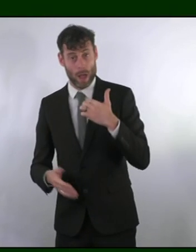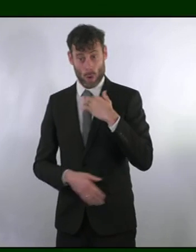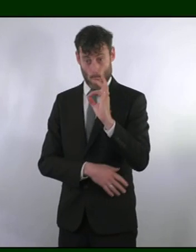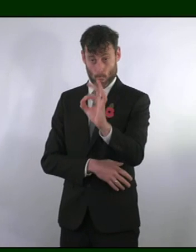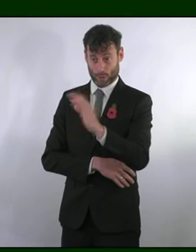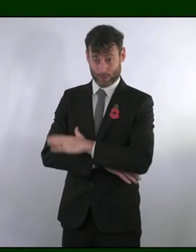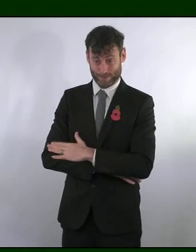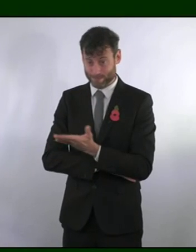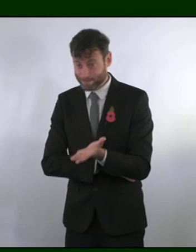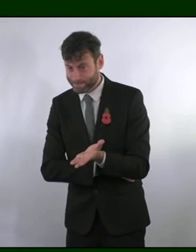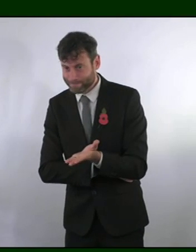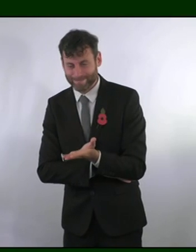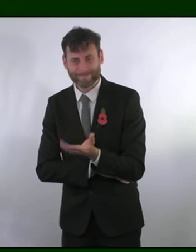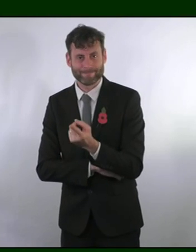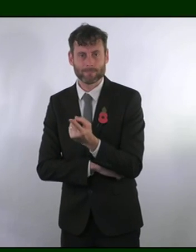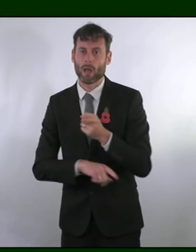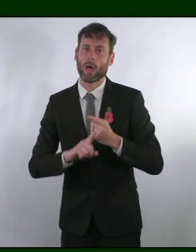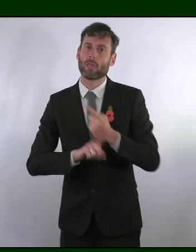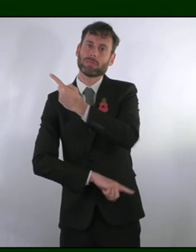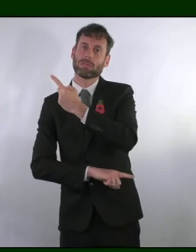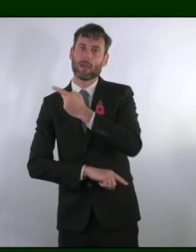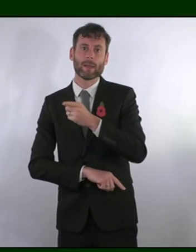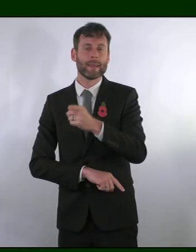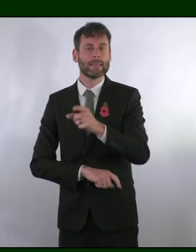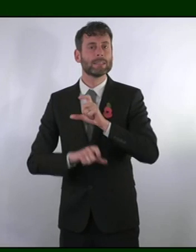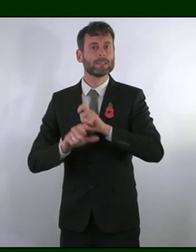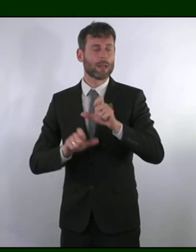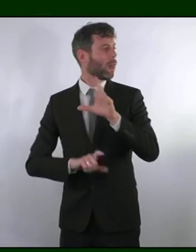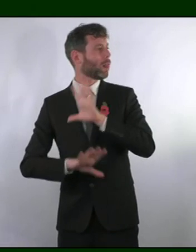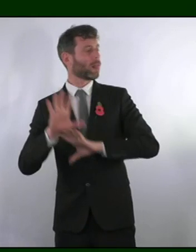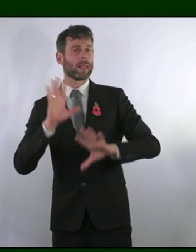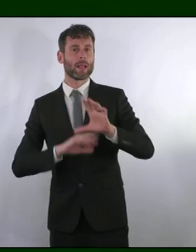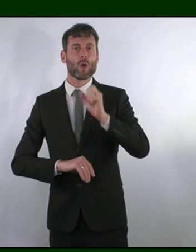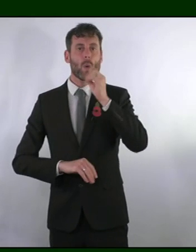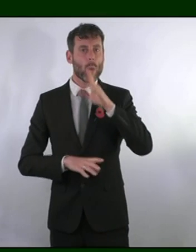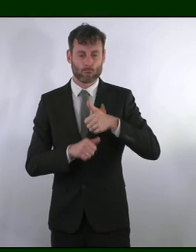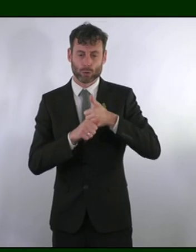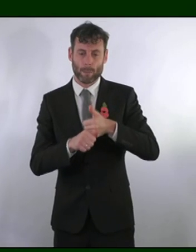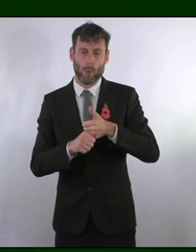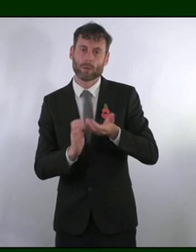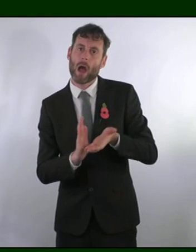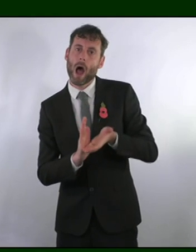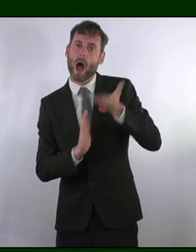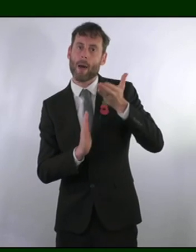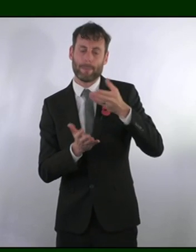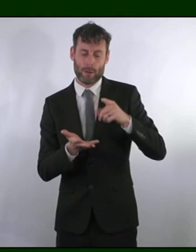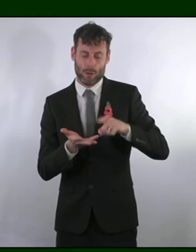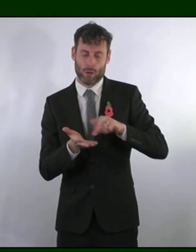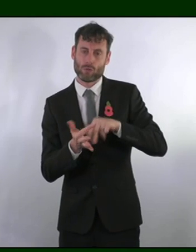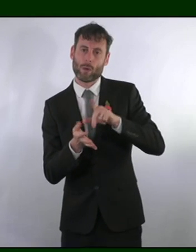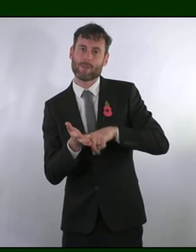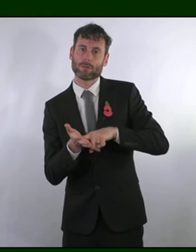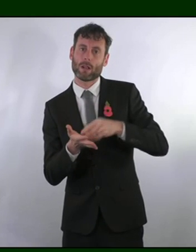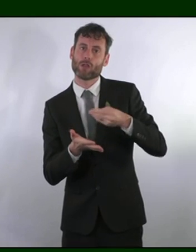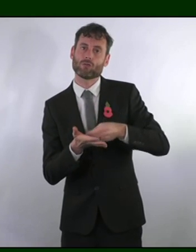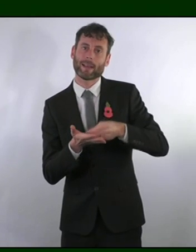It is shameful that the Prime Minister still refuses to give a commitment to the £20 uprating of universal credit.